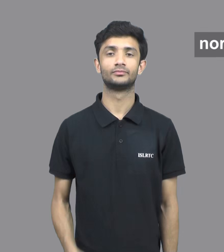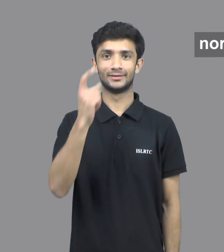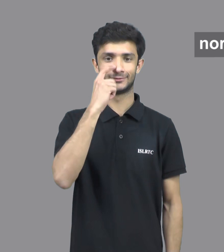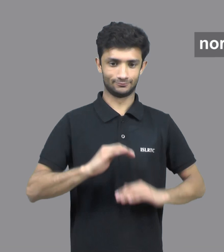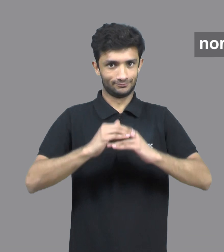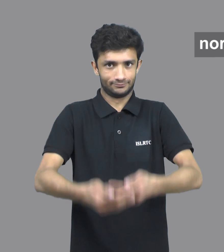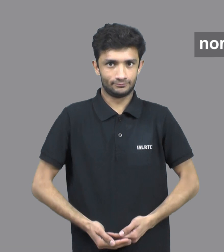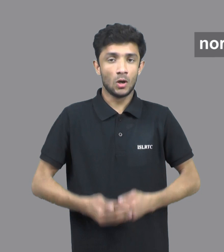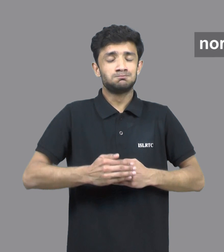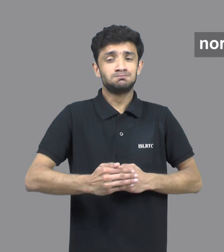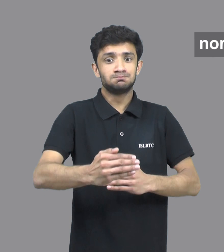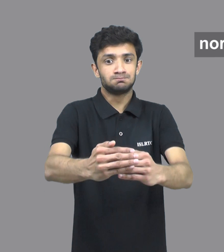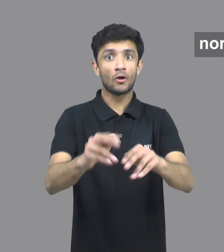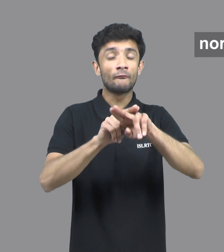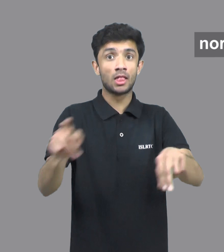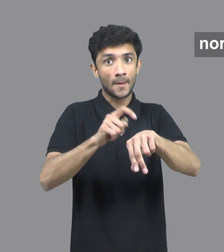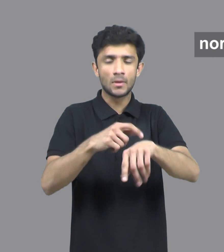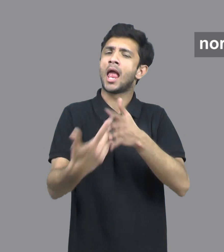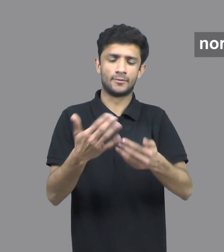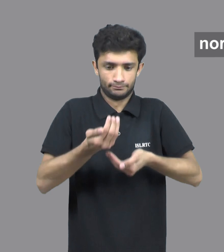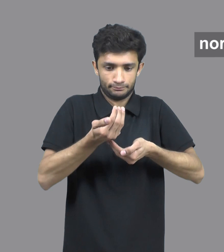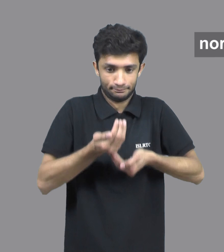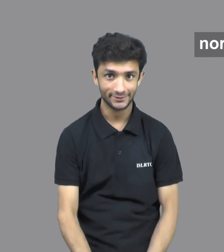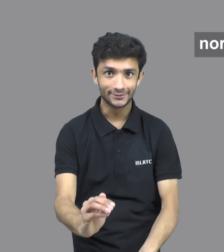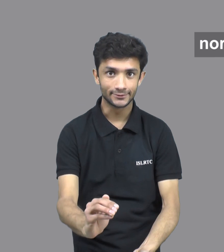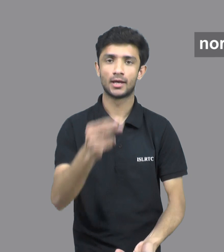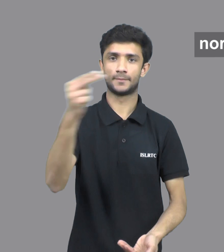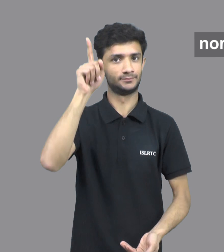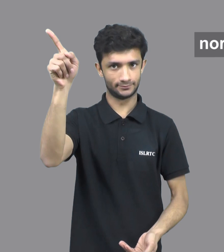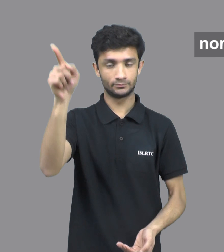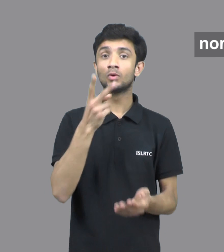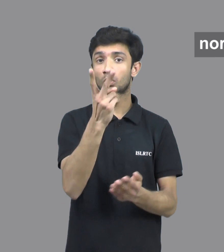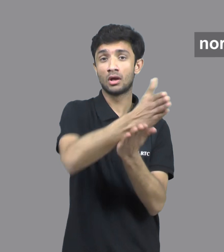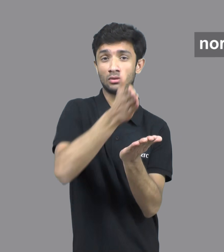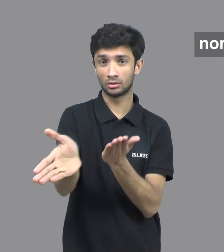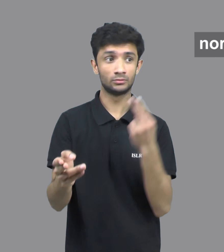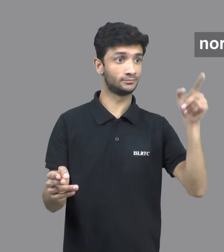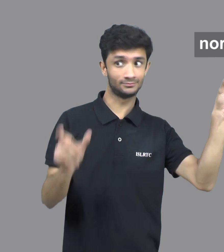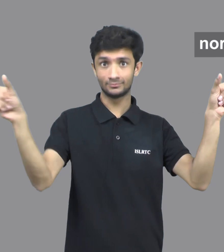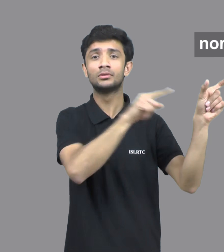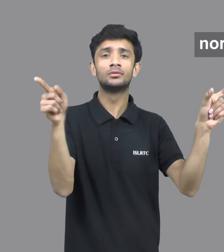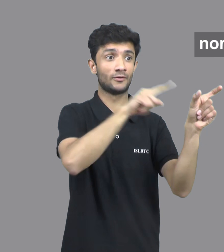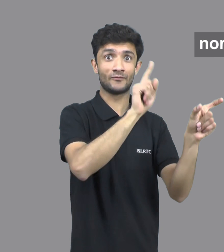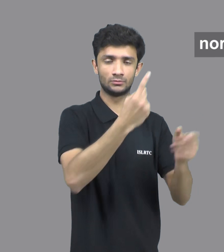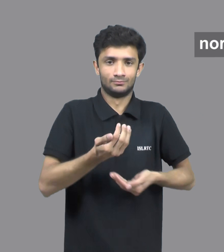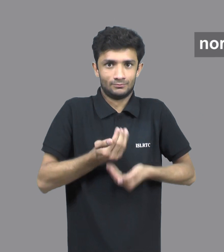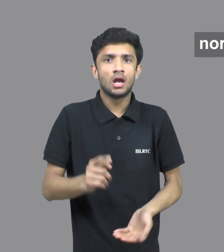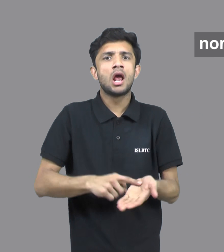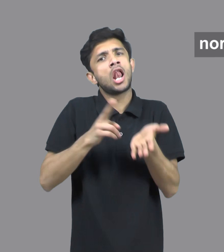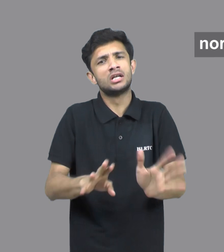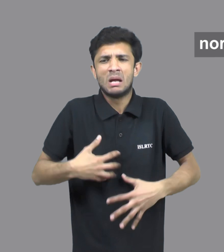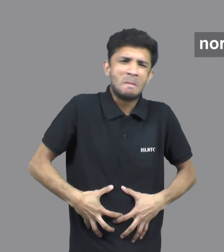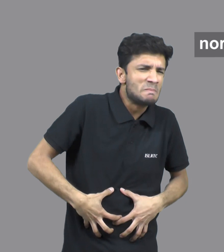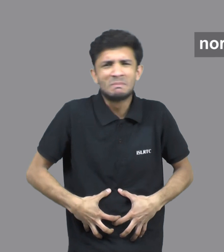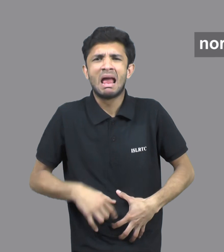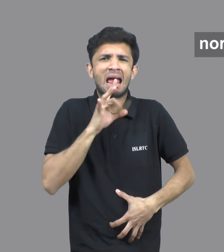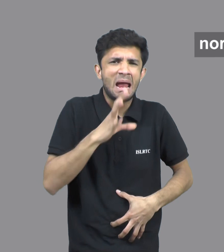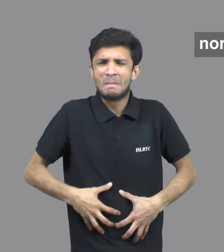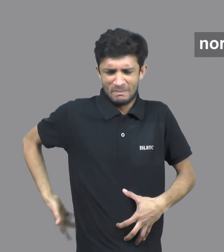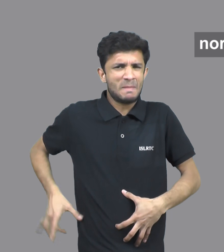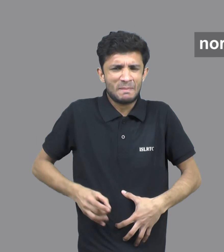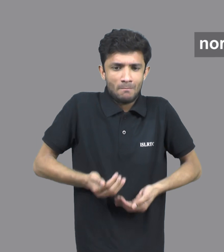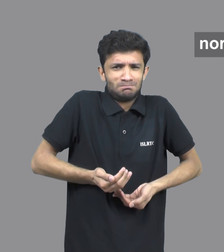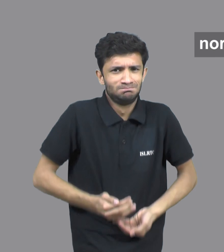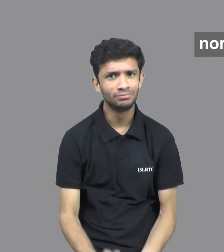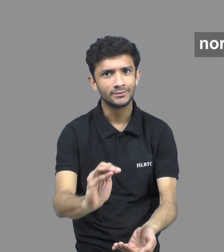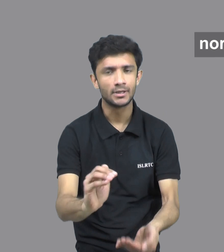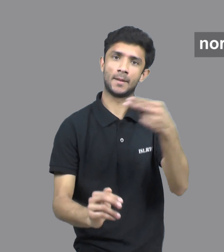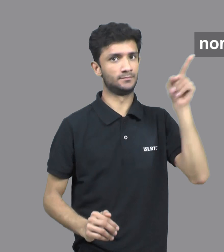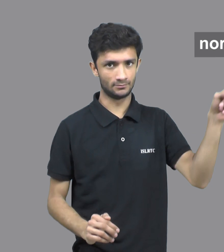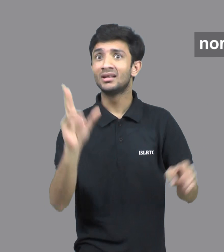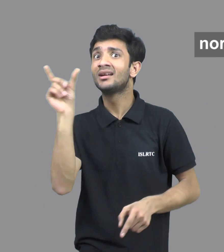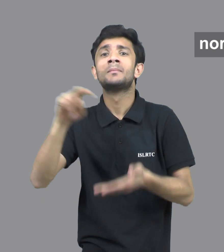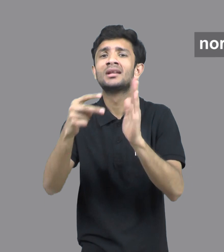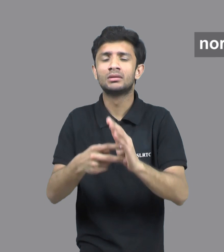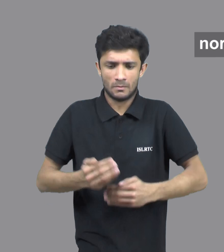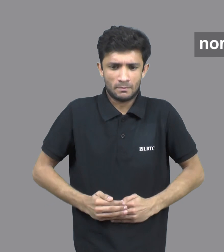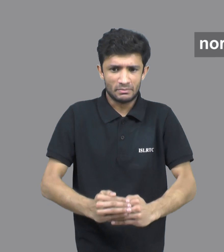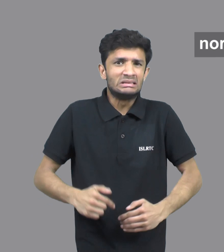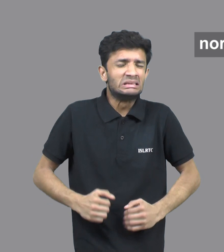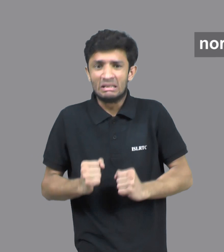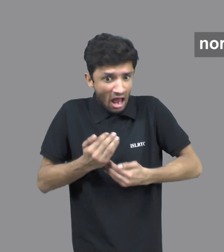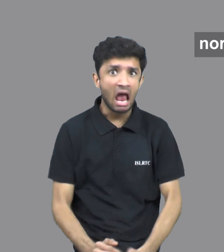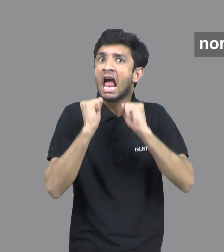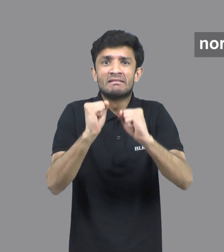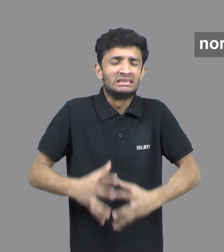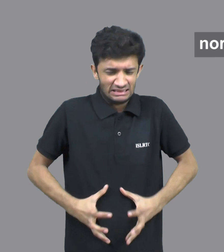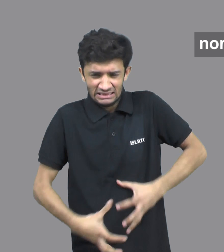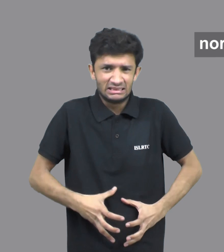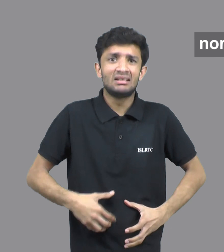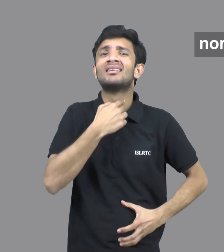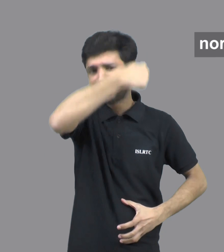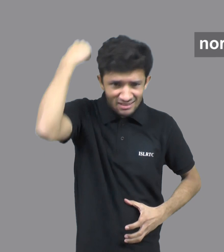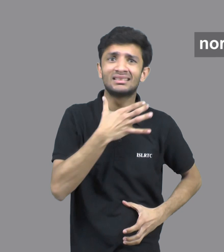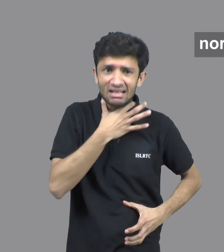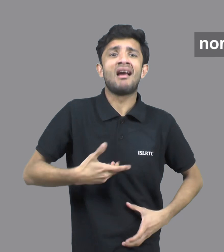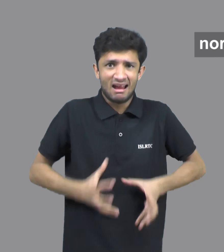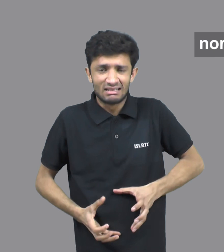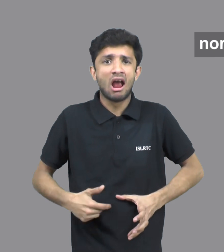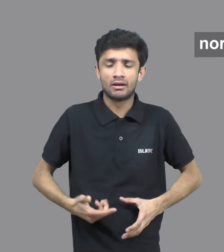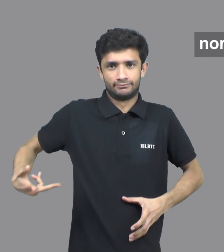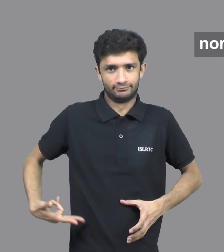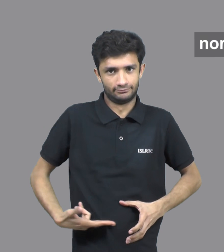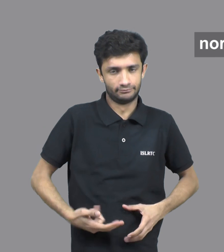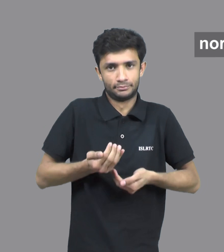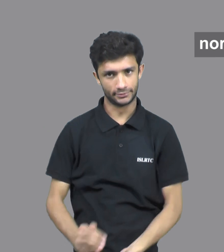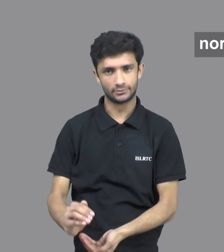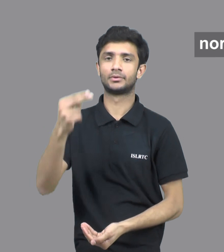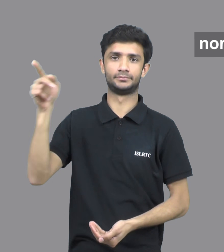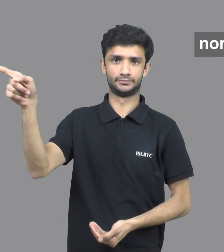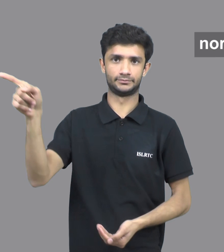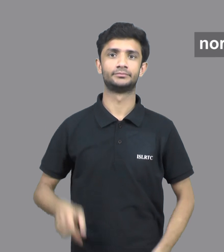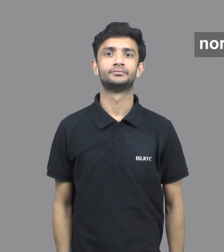Normal Delivery and Cesarean